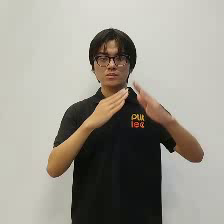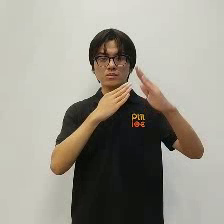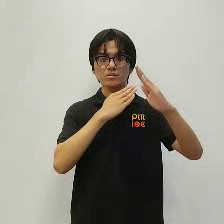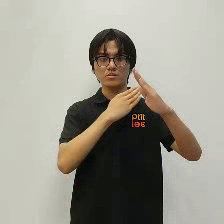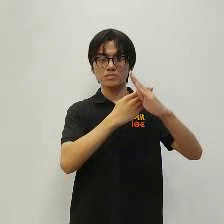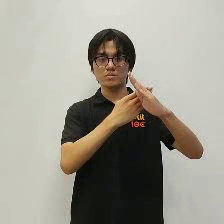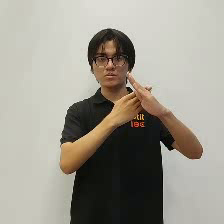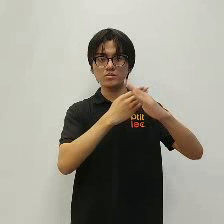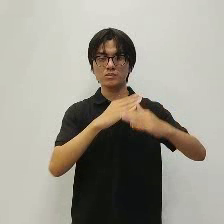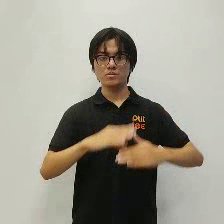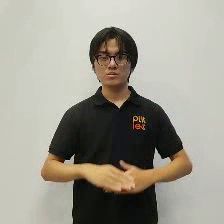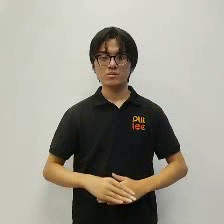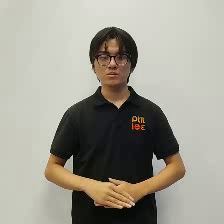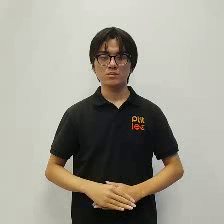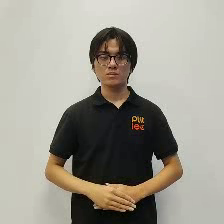Trường học